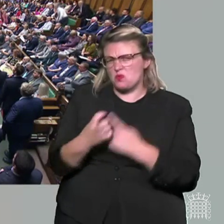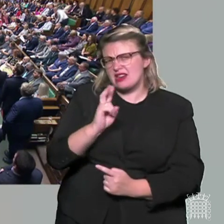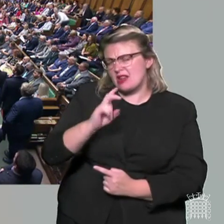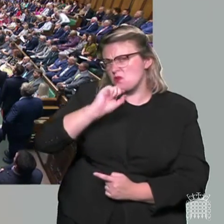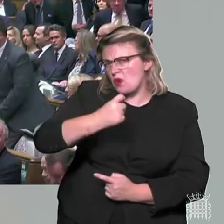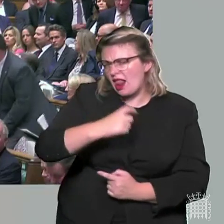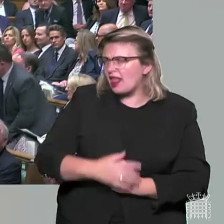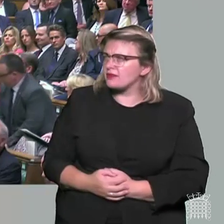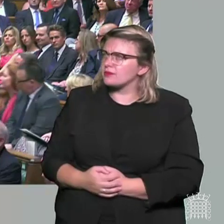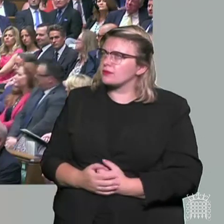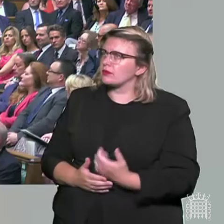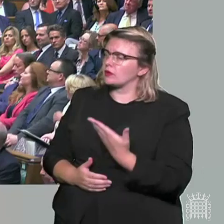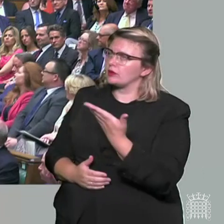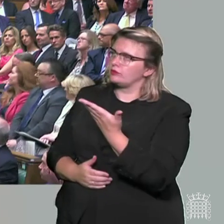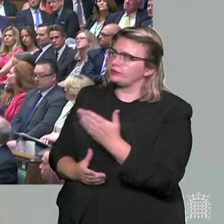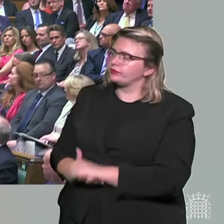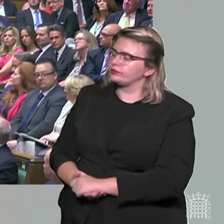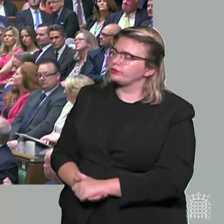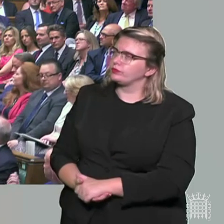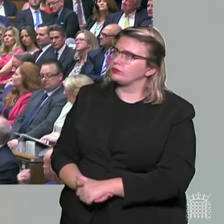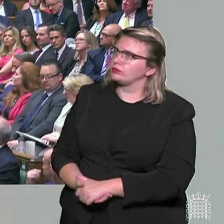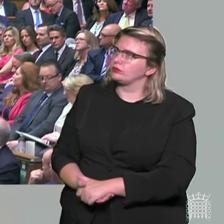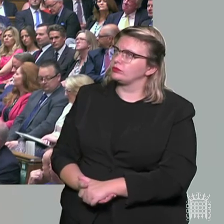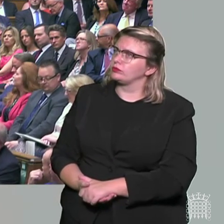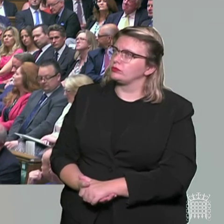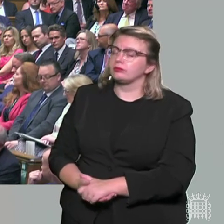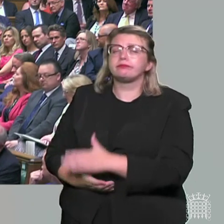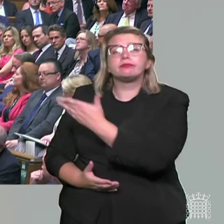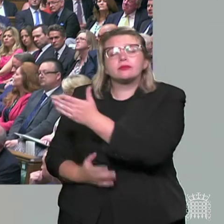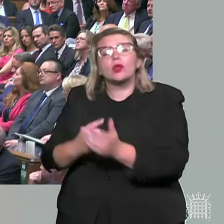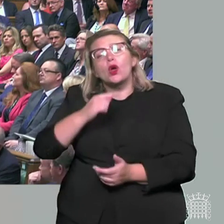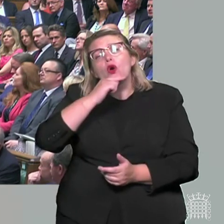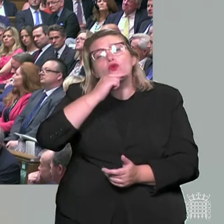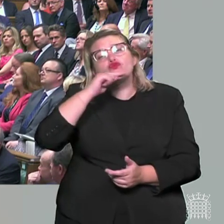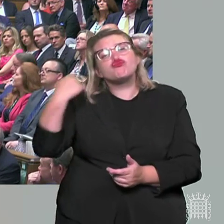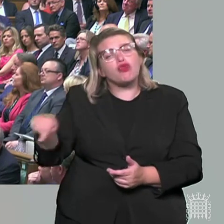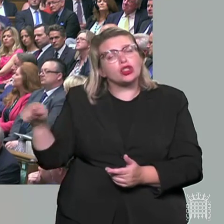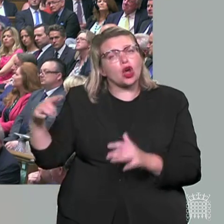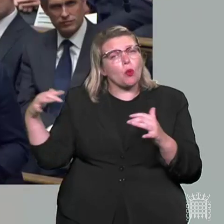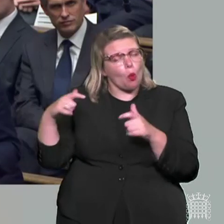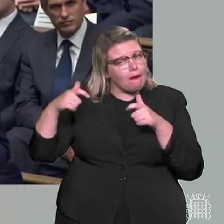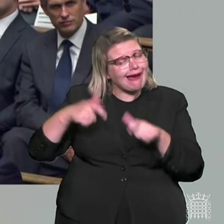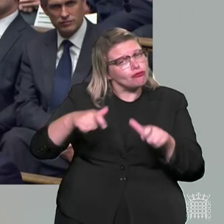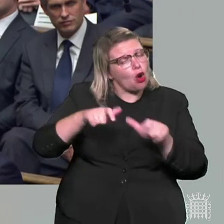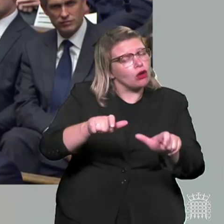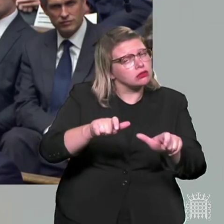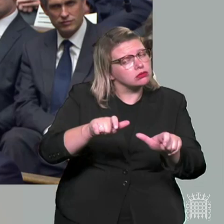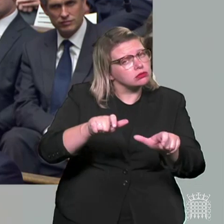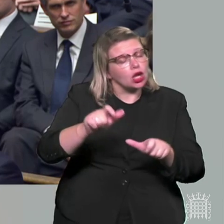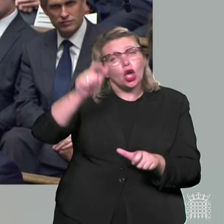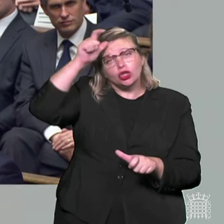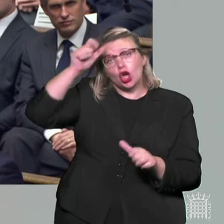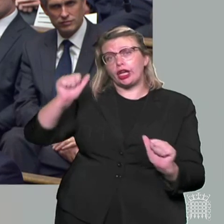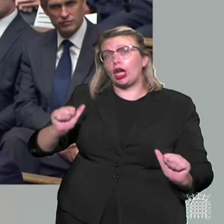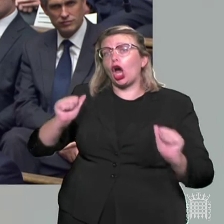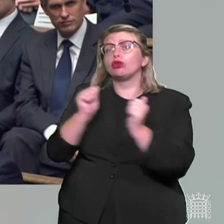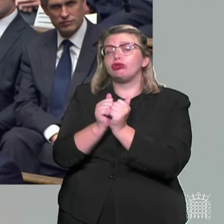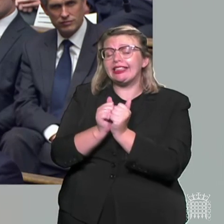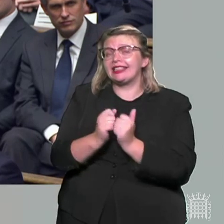Russia’s war in Ukraine continues. Now Turkey has withdrawn its opposition to Sweden and Finland joining NATO.